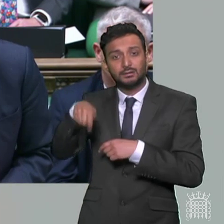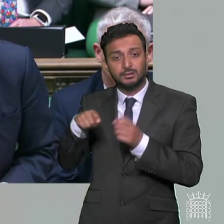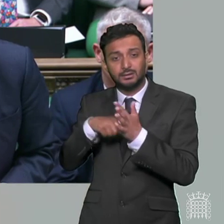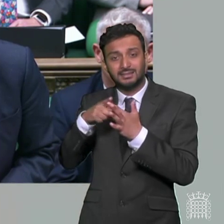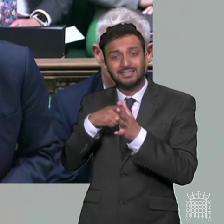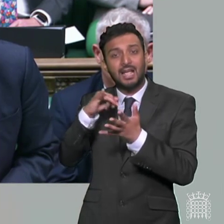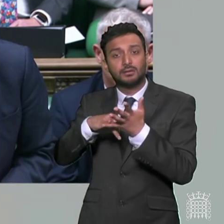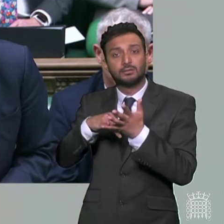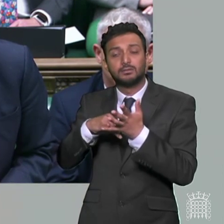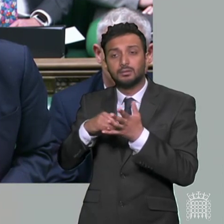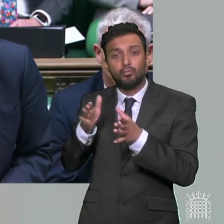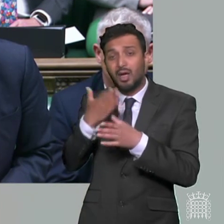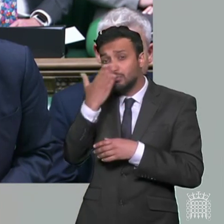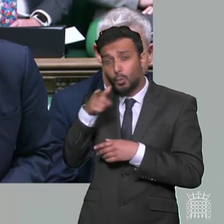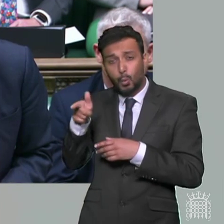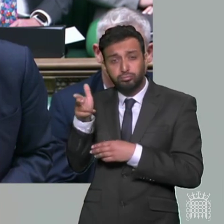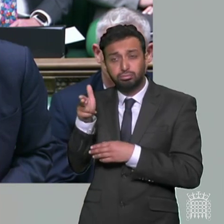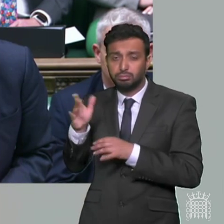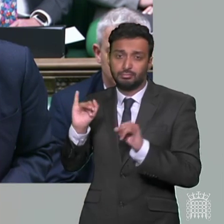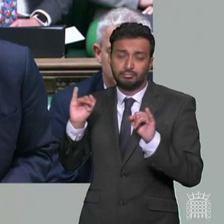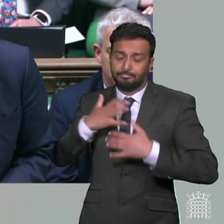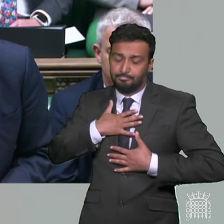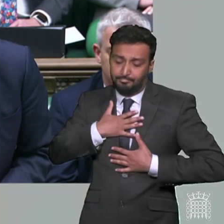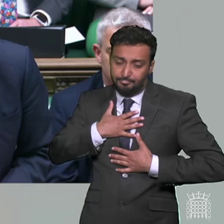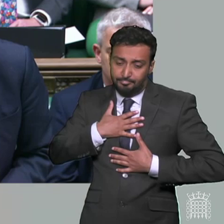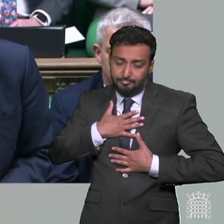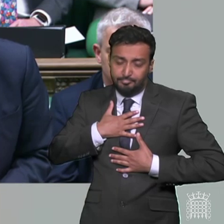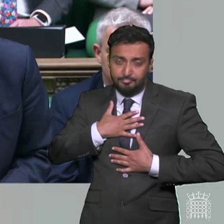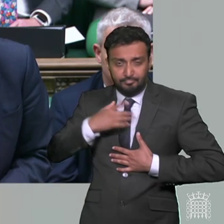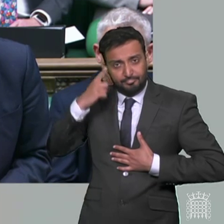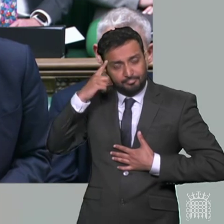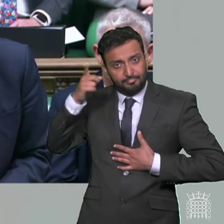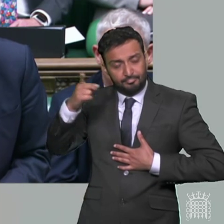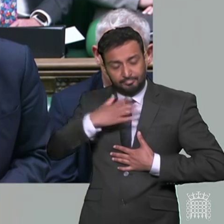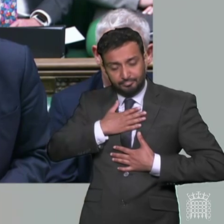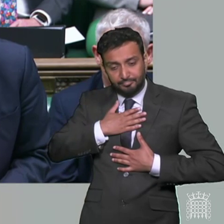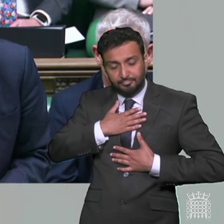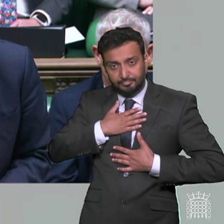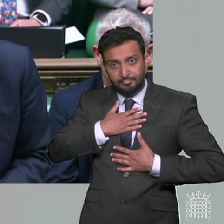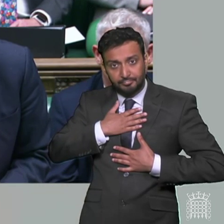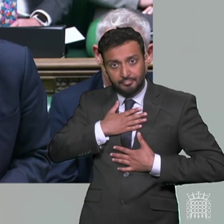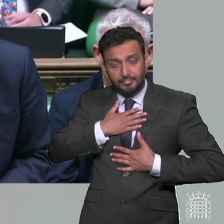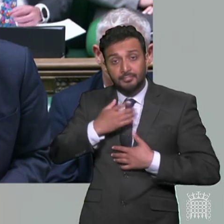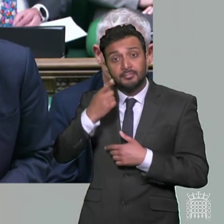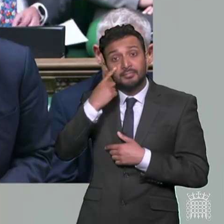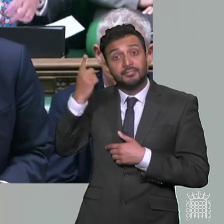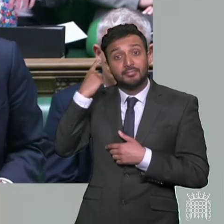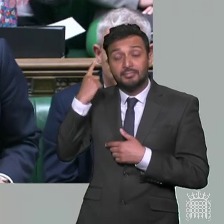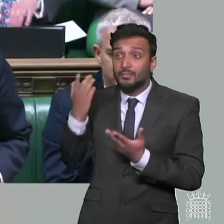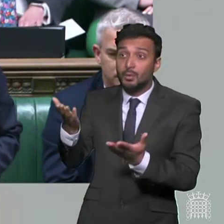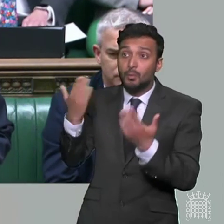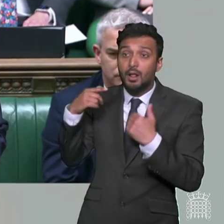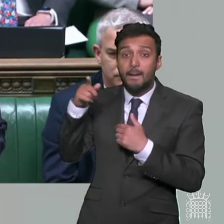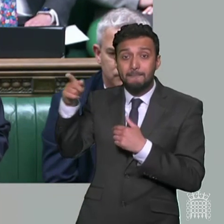Our thoughts are with all those affected by this horrific attack. Yesterday, I welcomed the Emir of Qatar to Downing Street.